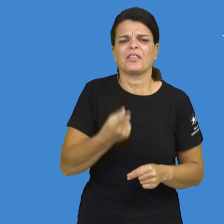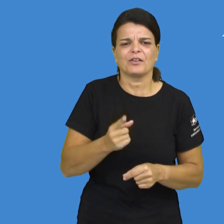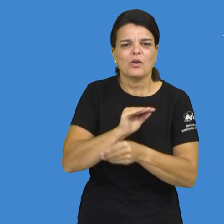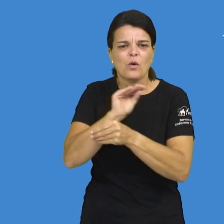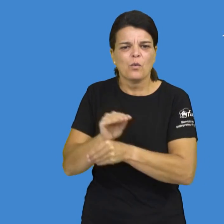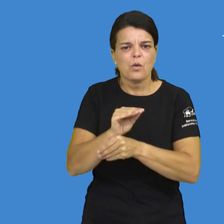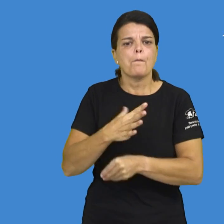cuidar